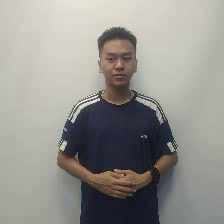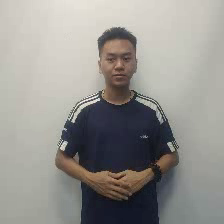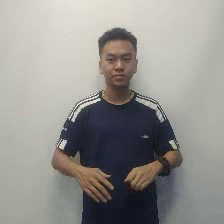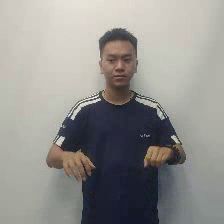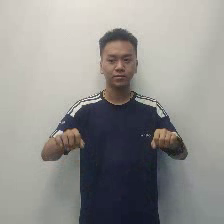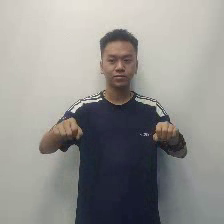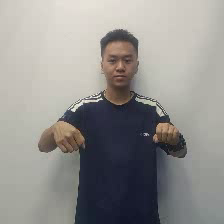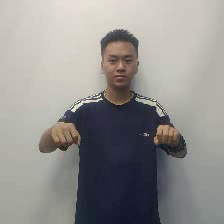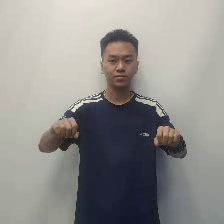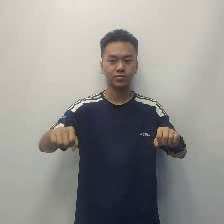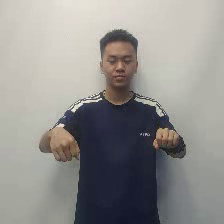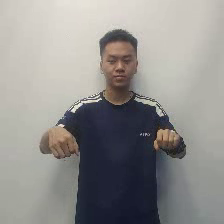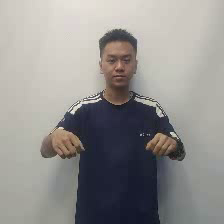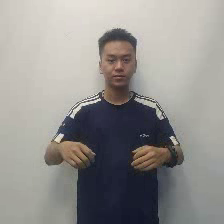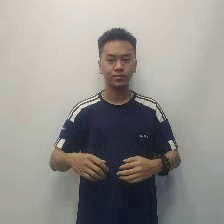Xe máy